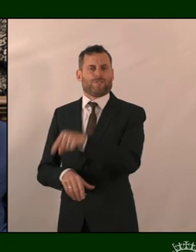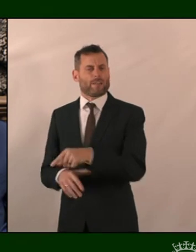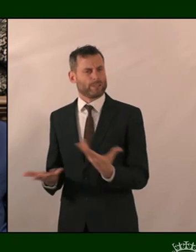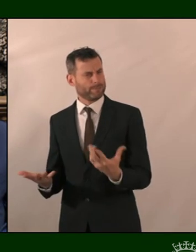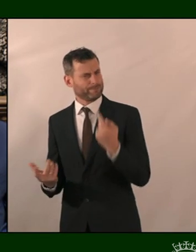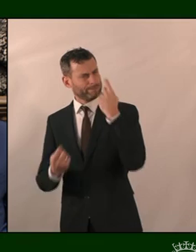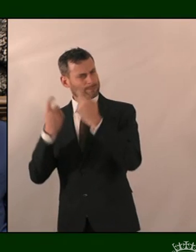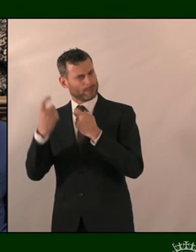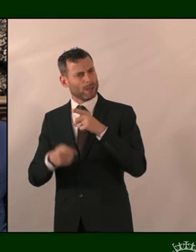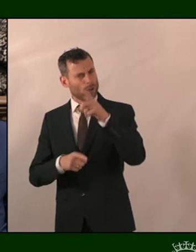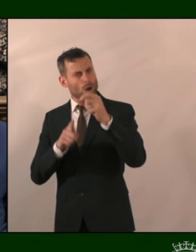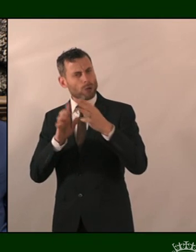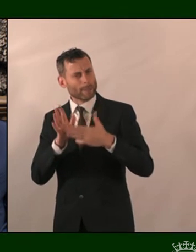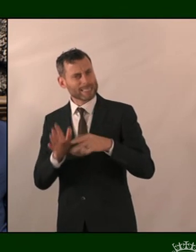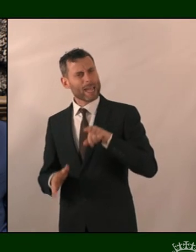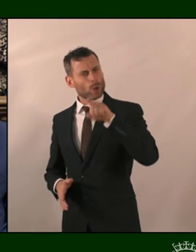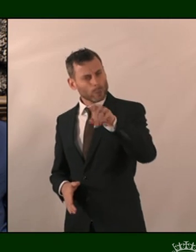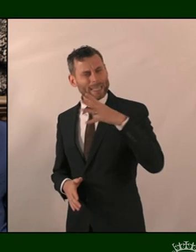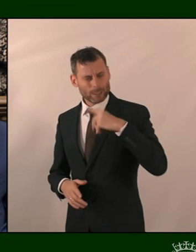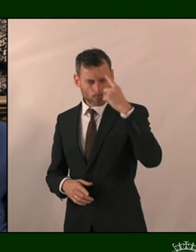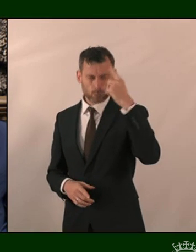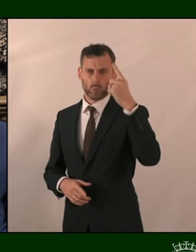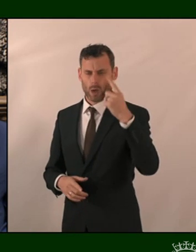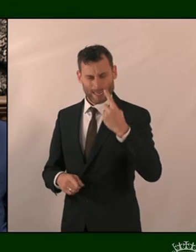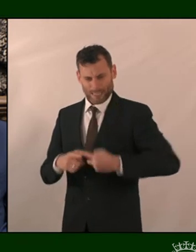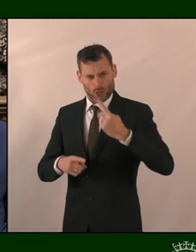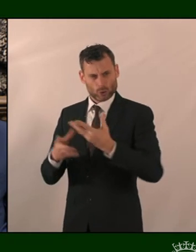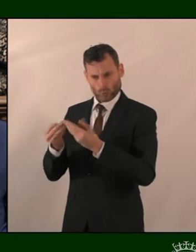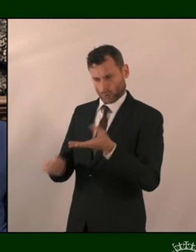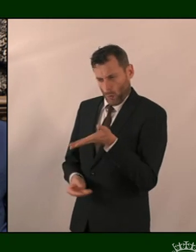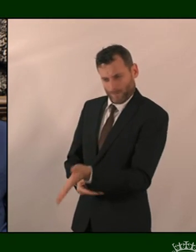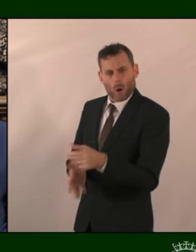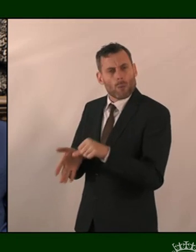Is it not time that the Prime Minister found a very urgent solution to this problem?